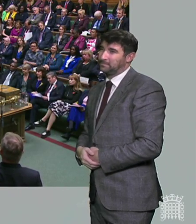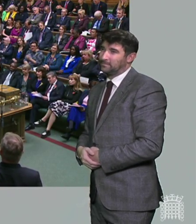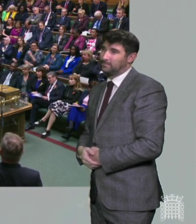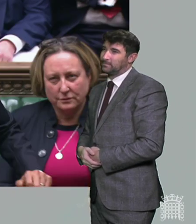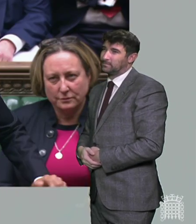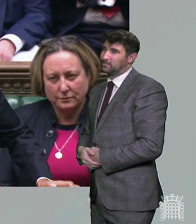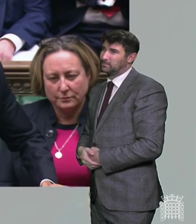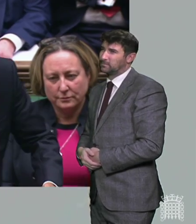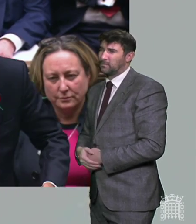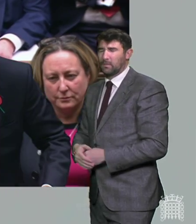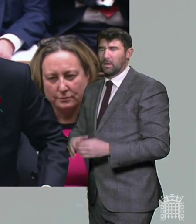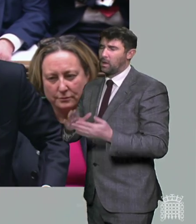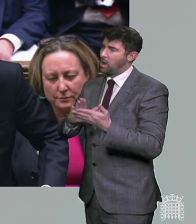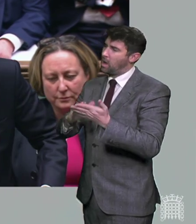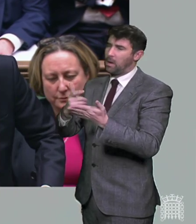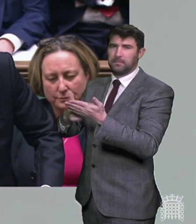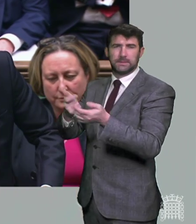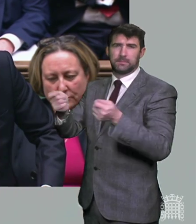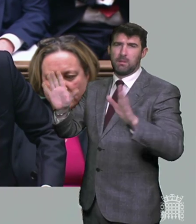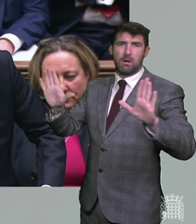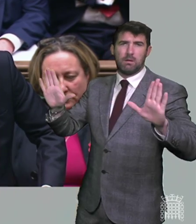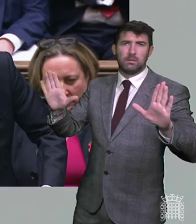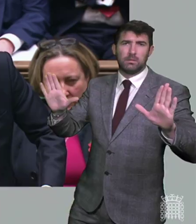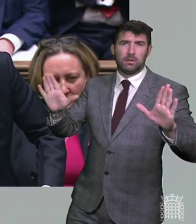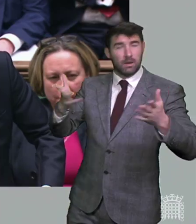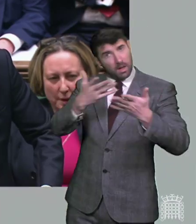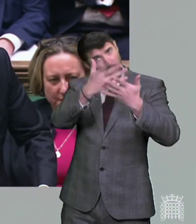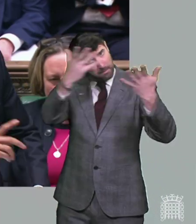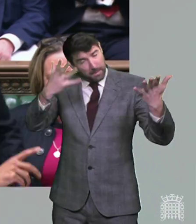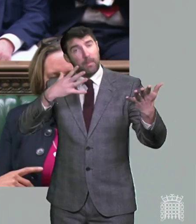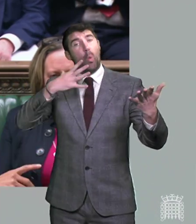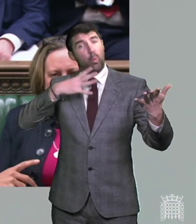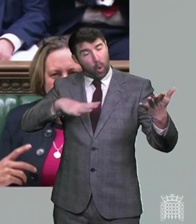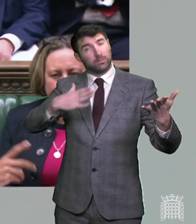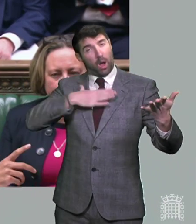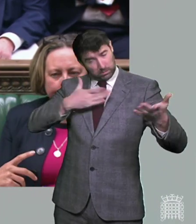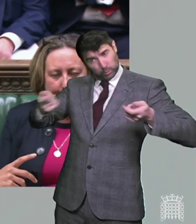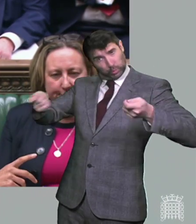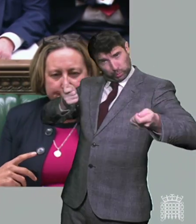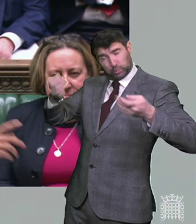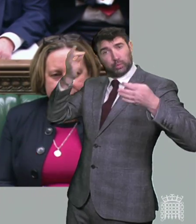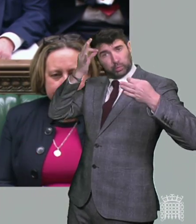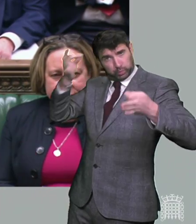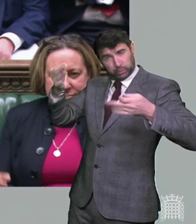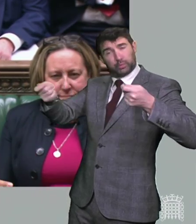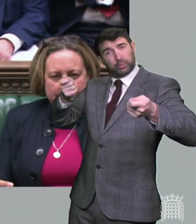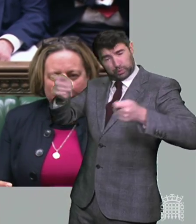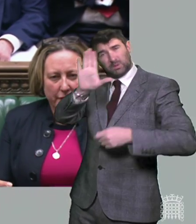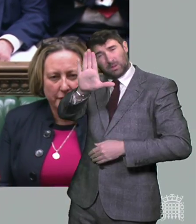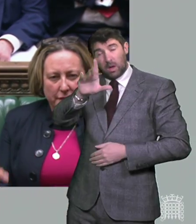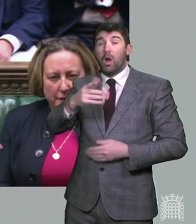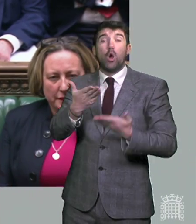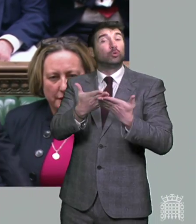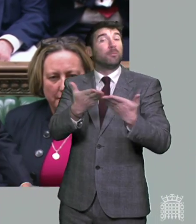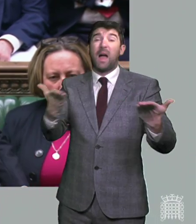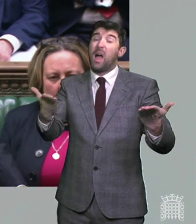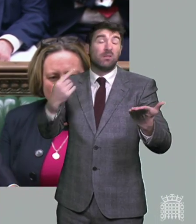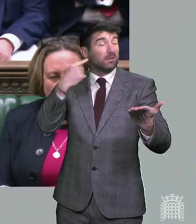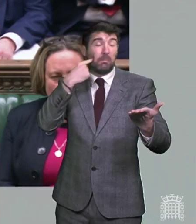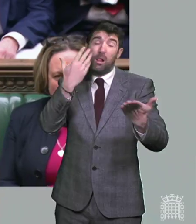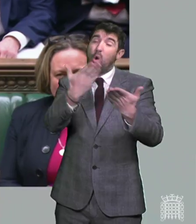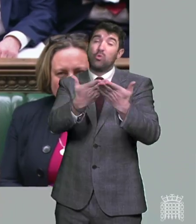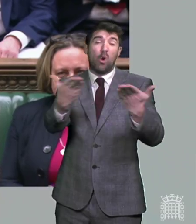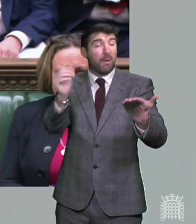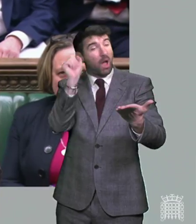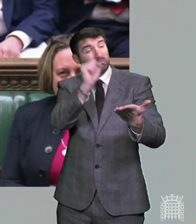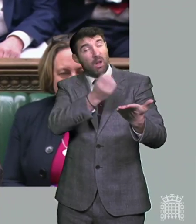People rightly want to see us getting a grip of migration and our borders, but let us look at the record.